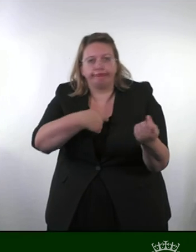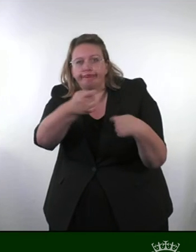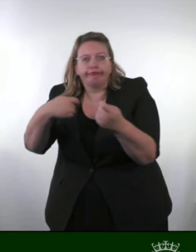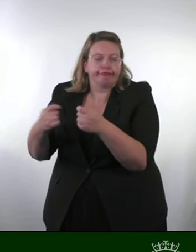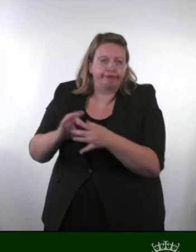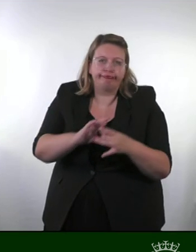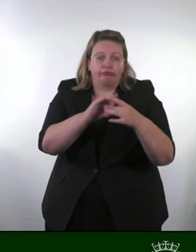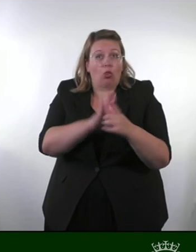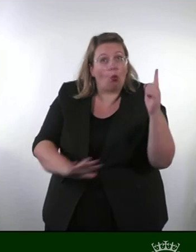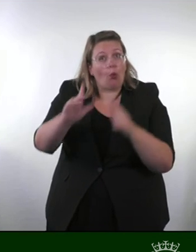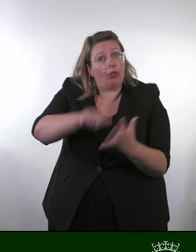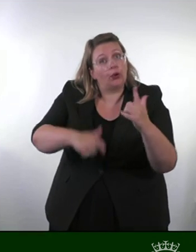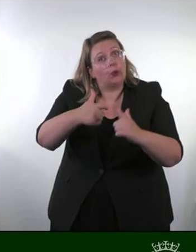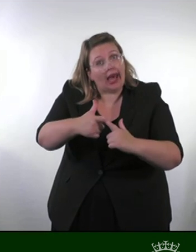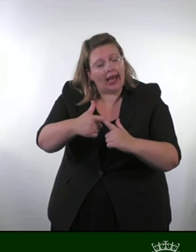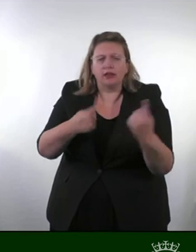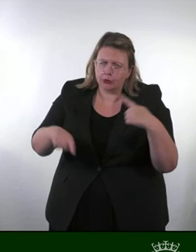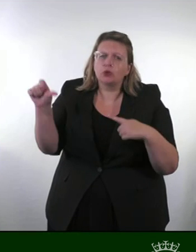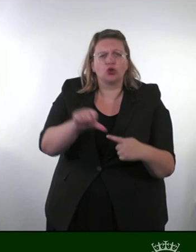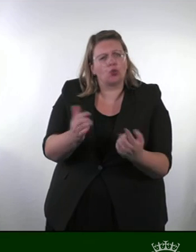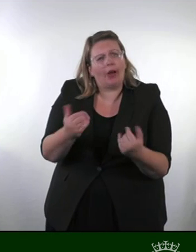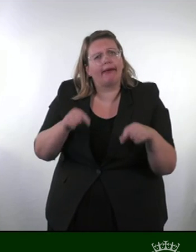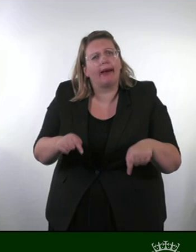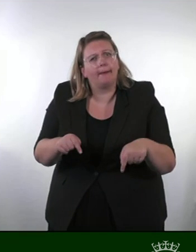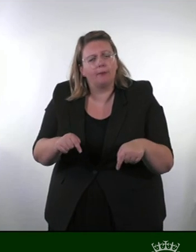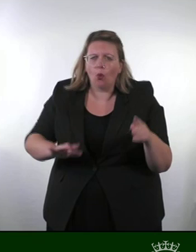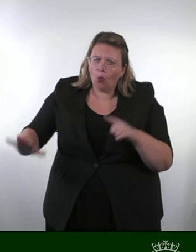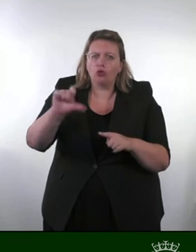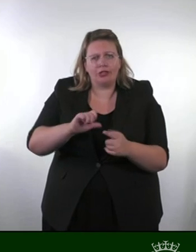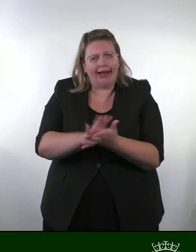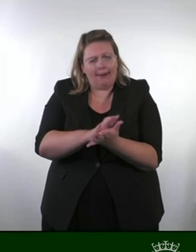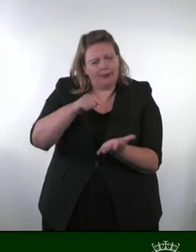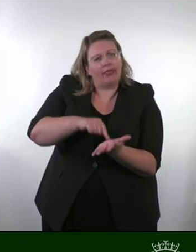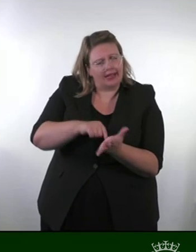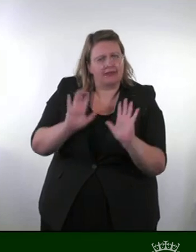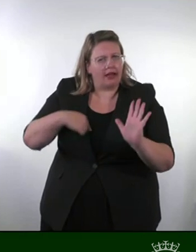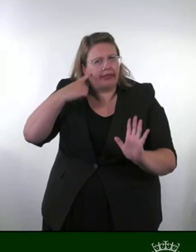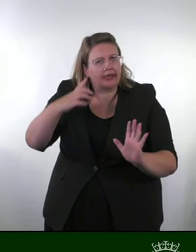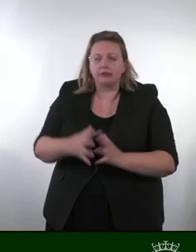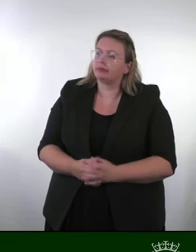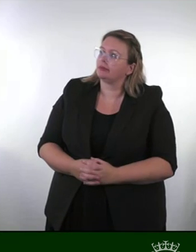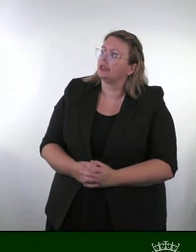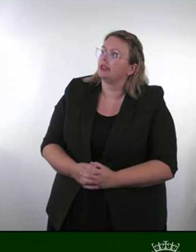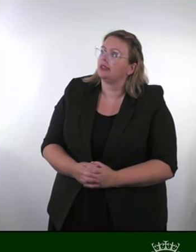It should be welcomed, I believe, in Scotland, Northern Ireland, Wales and throughout the whole country.